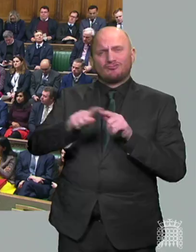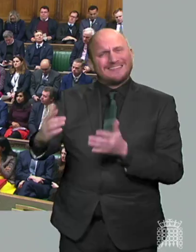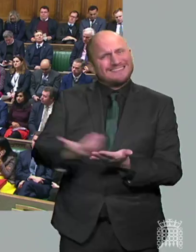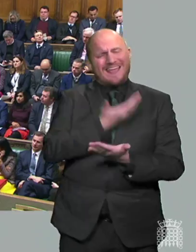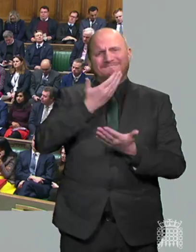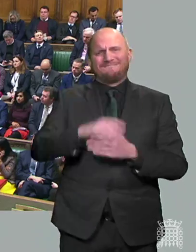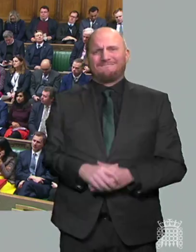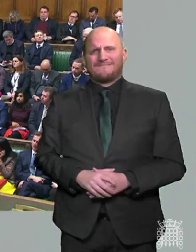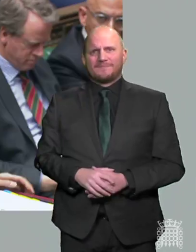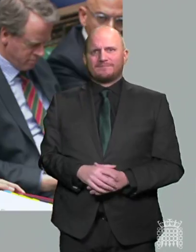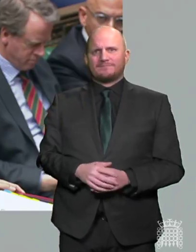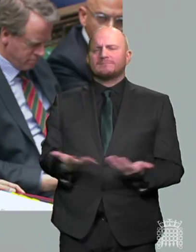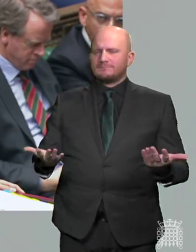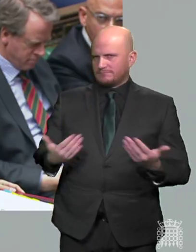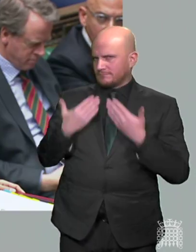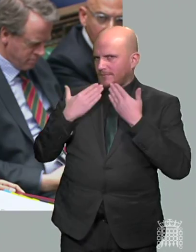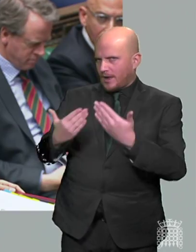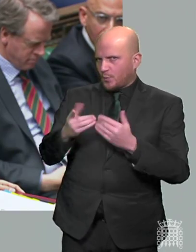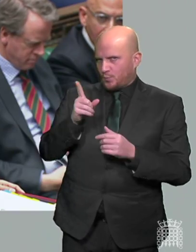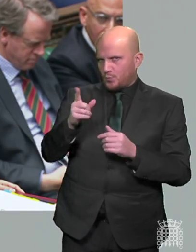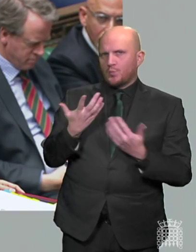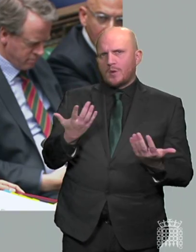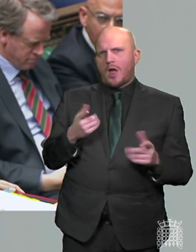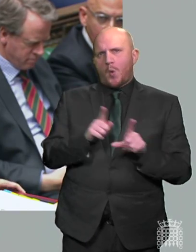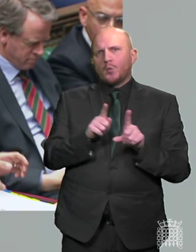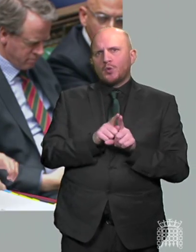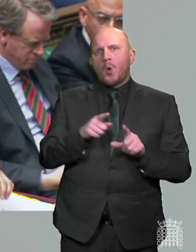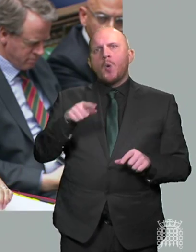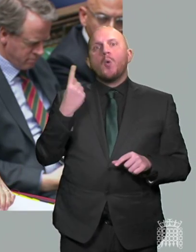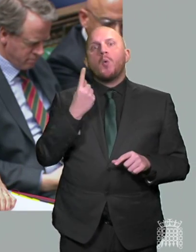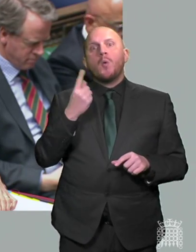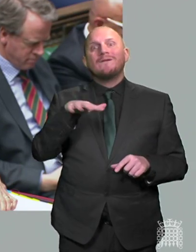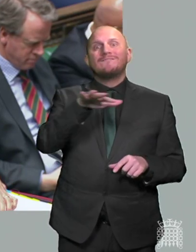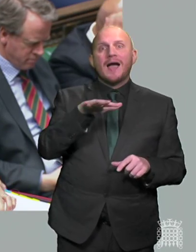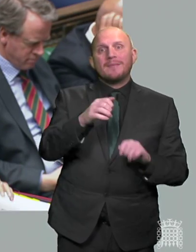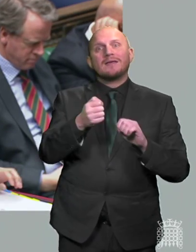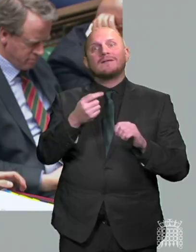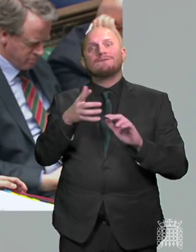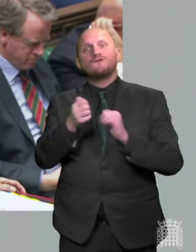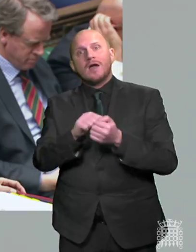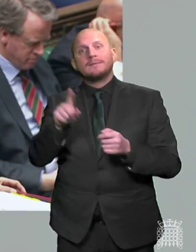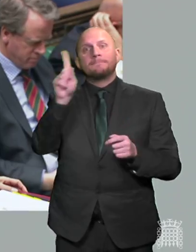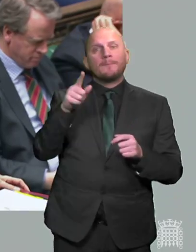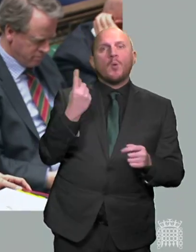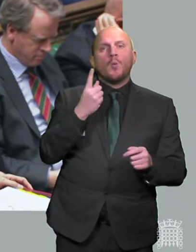I thank my honourable Friend, and send my condolences to the families and friends of all those who have lost their lives.